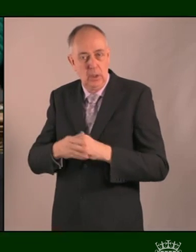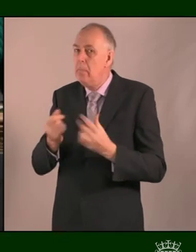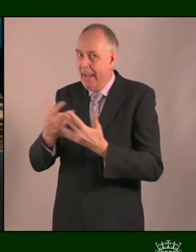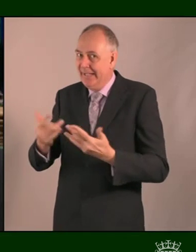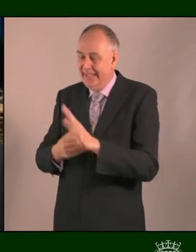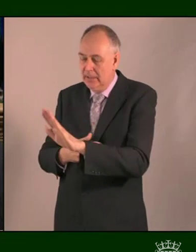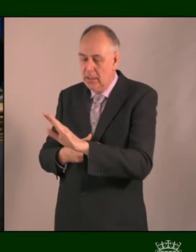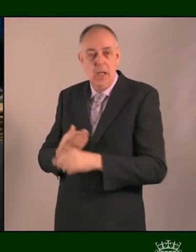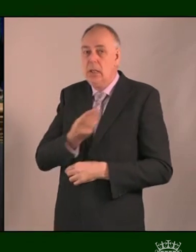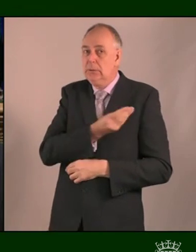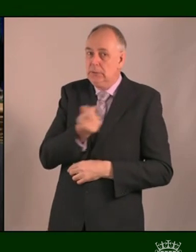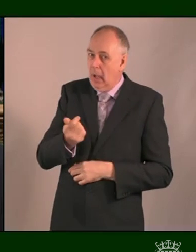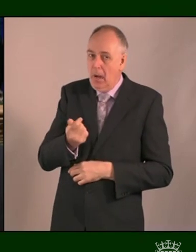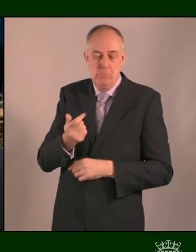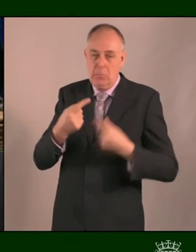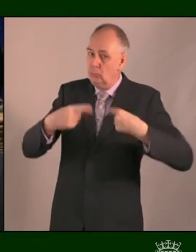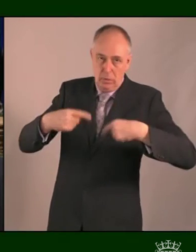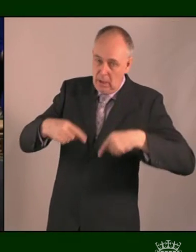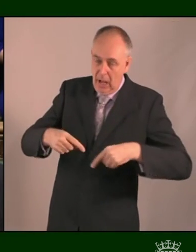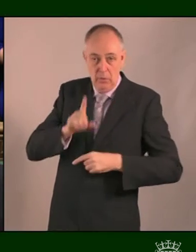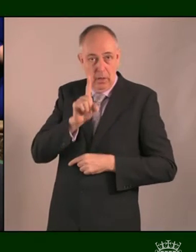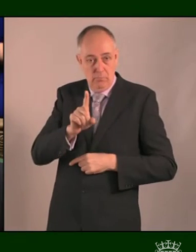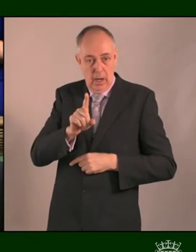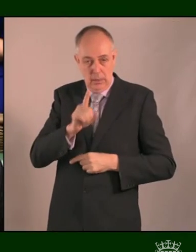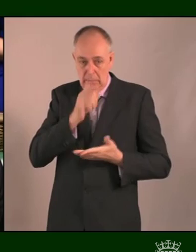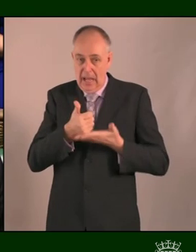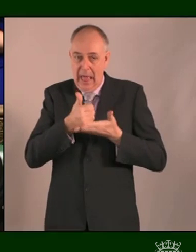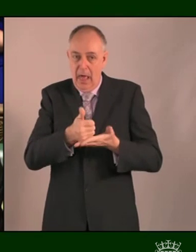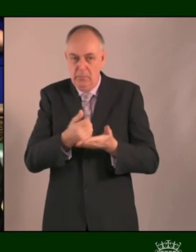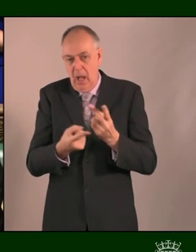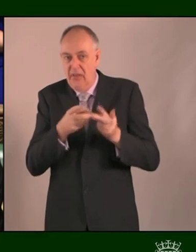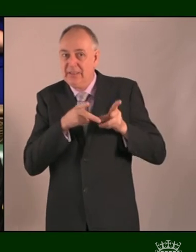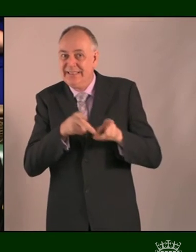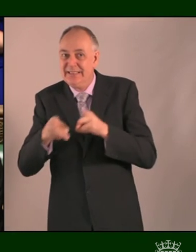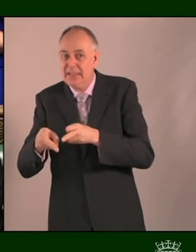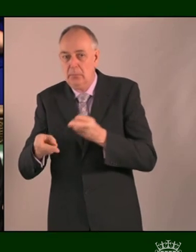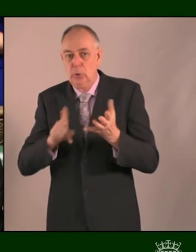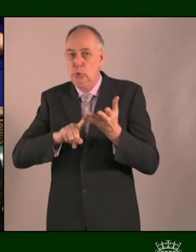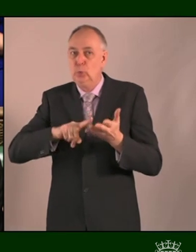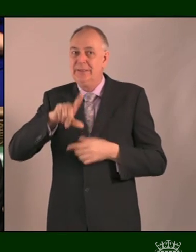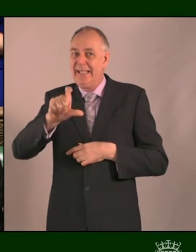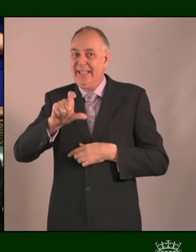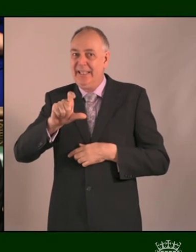Others will be entitled to help through the existing system, such as universal credit.